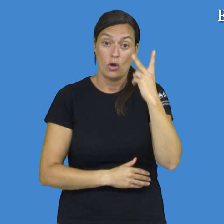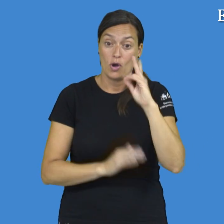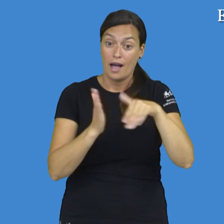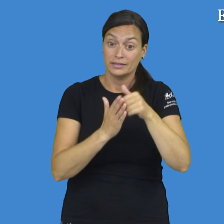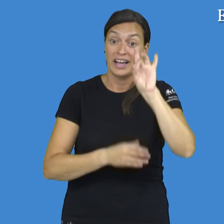hasta